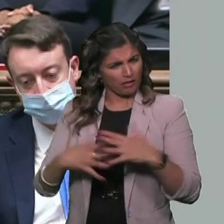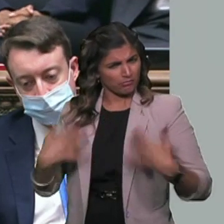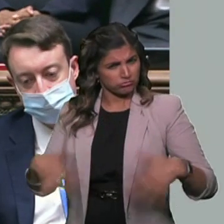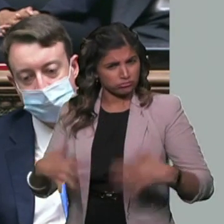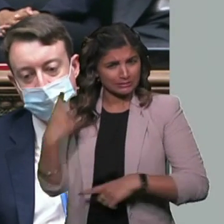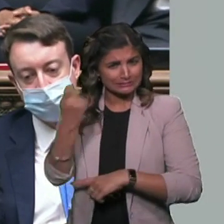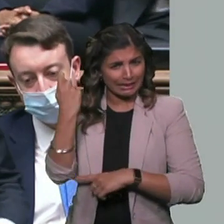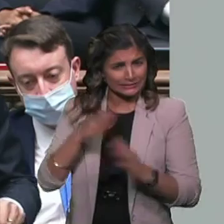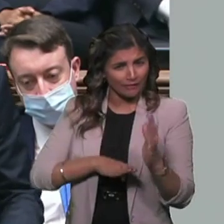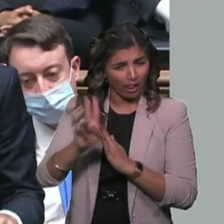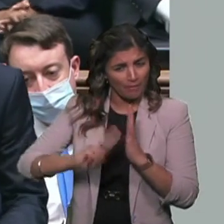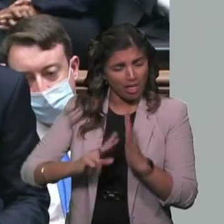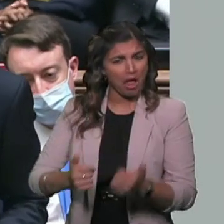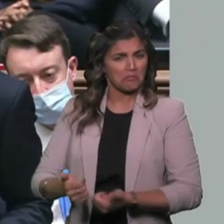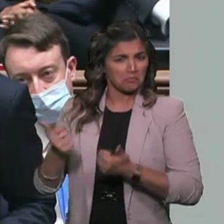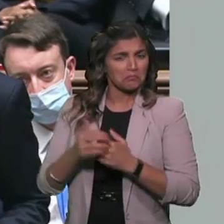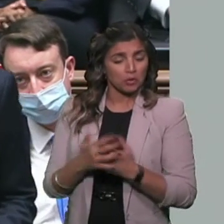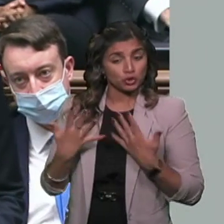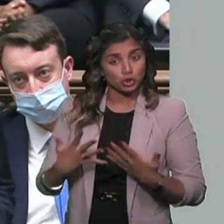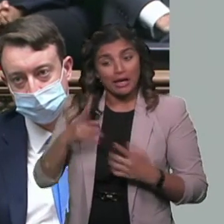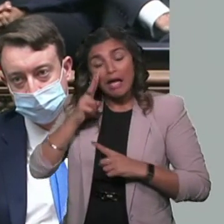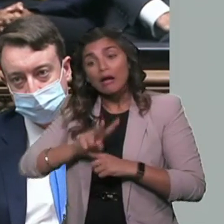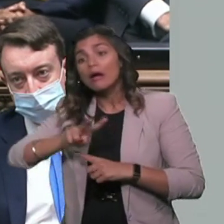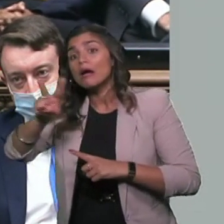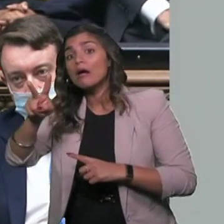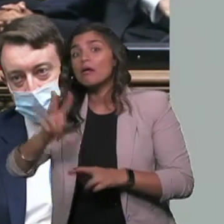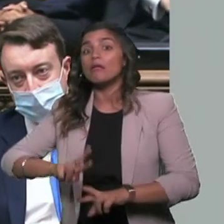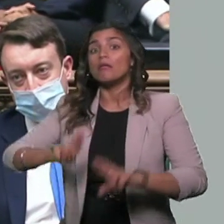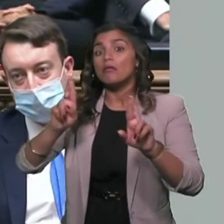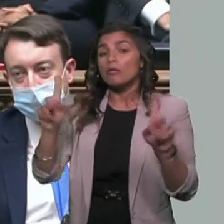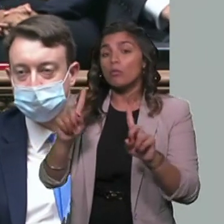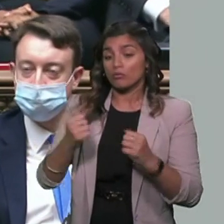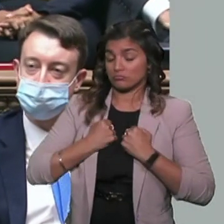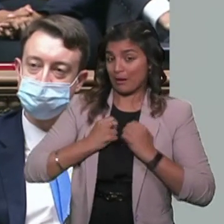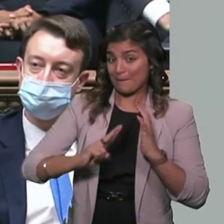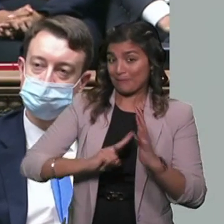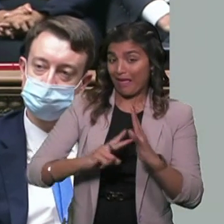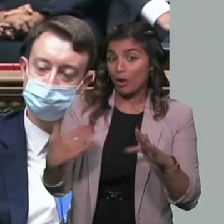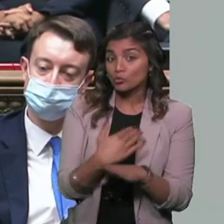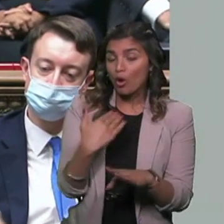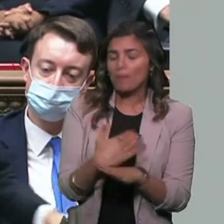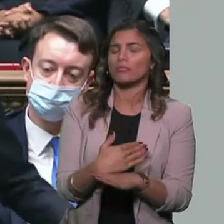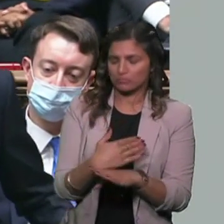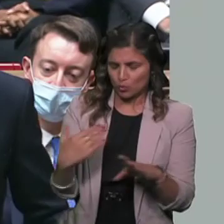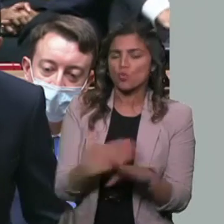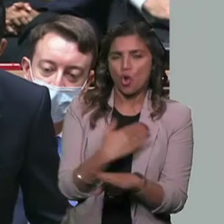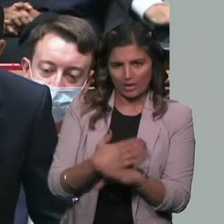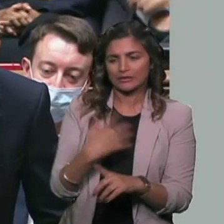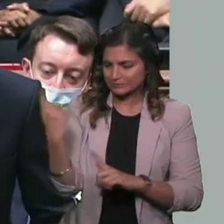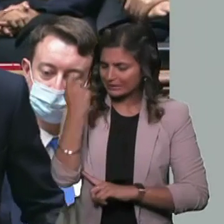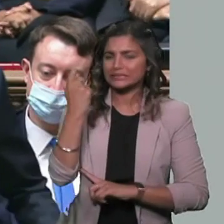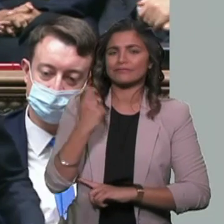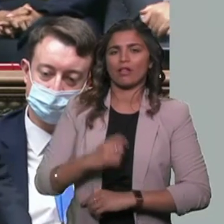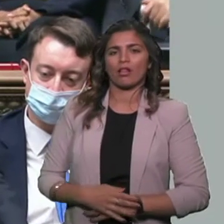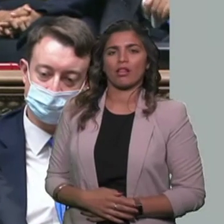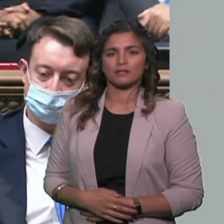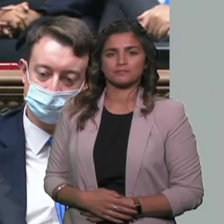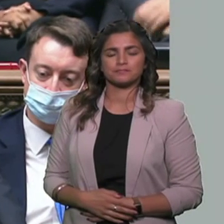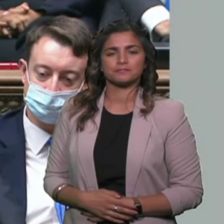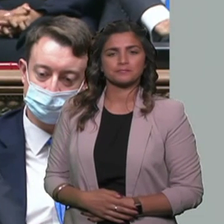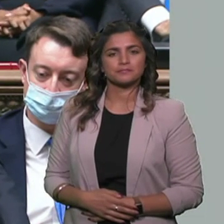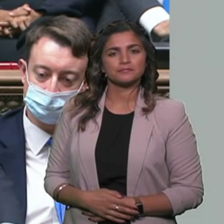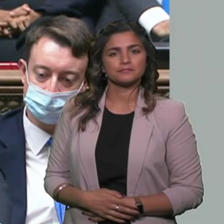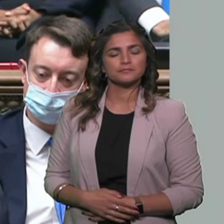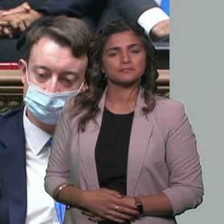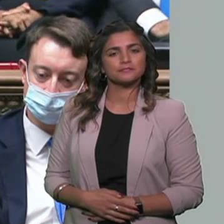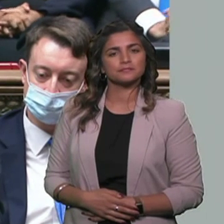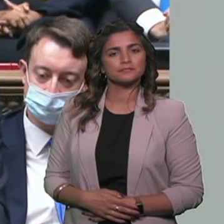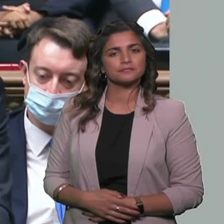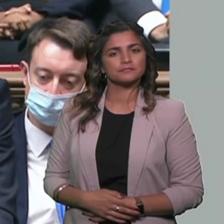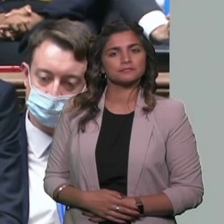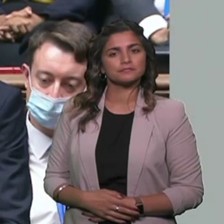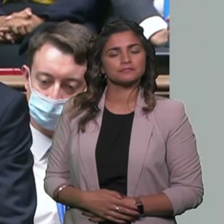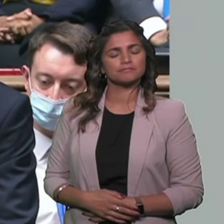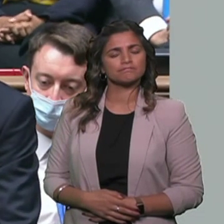Today’s forecasts confirm beyond doubt that our plan for jobs is working.